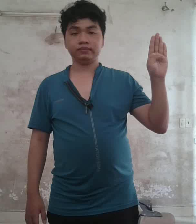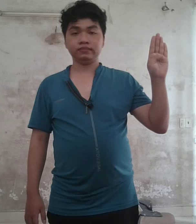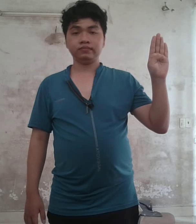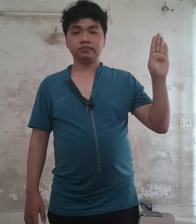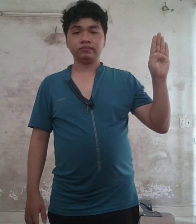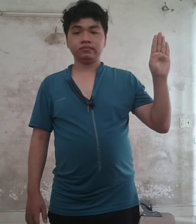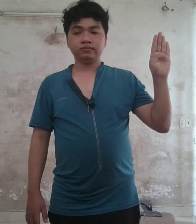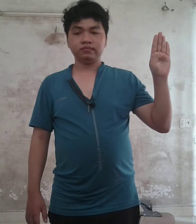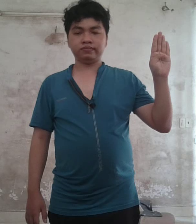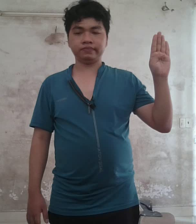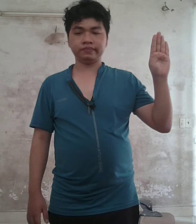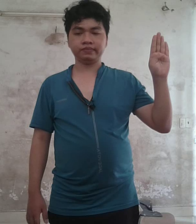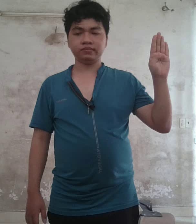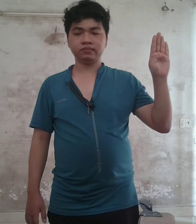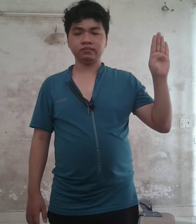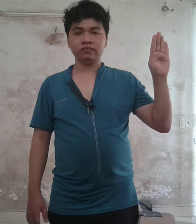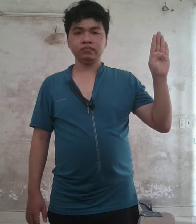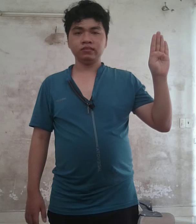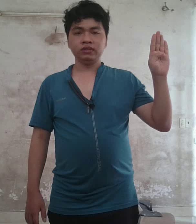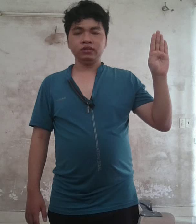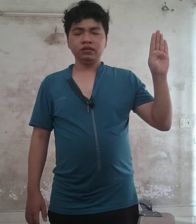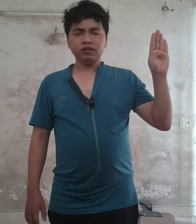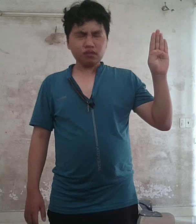b